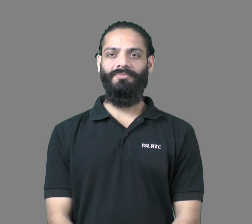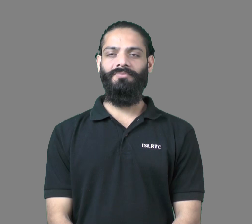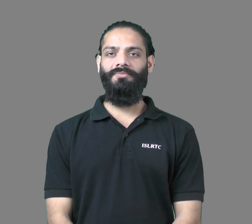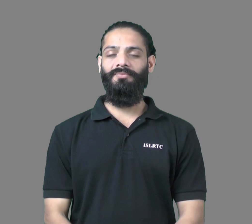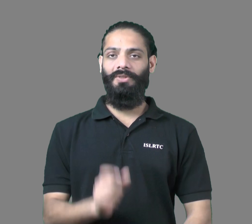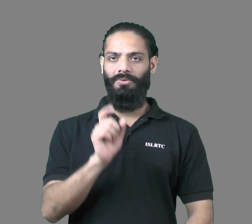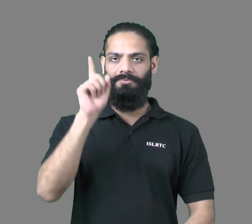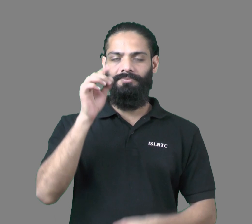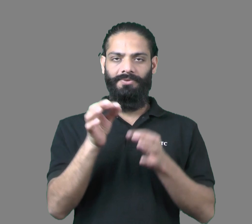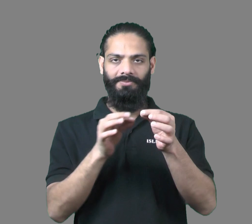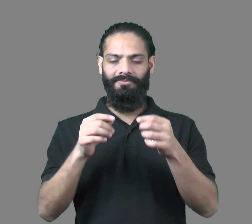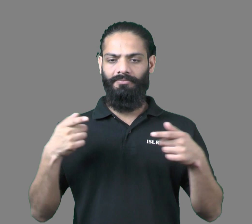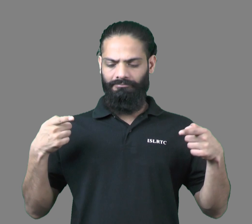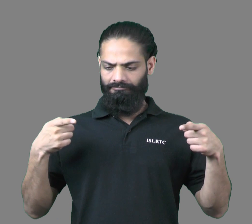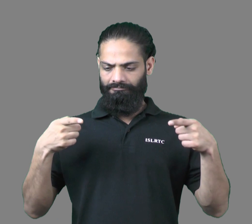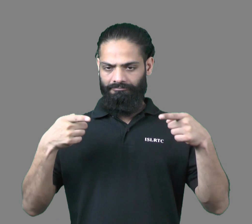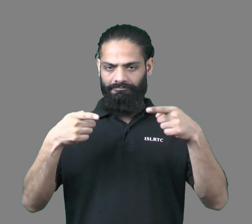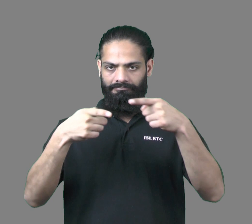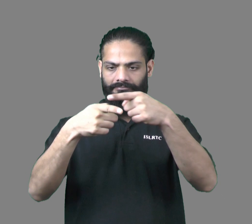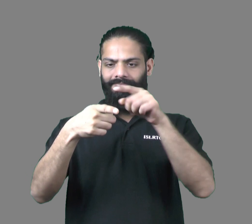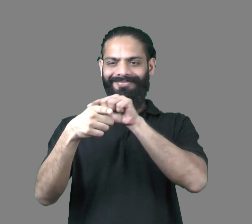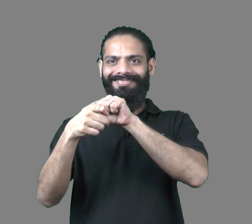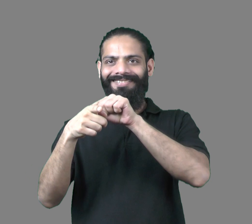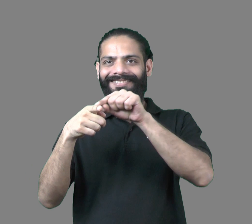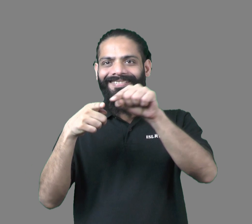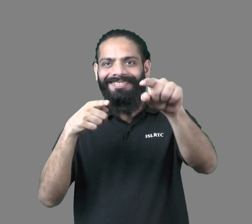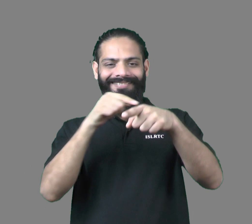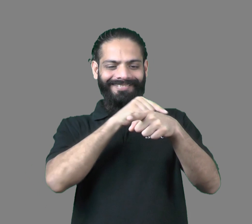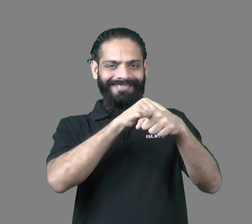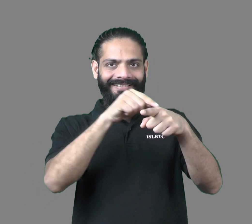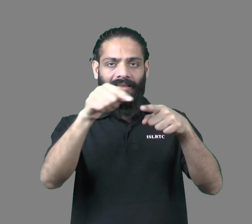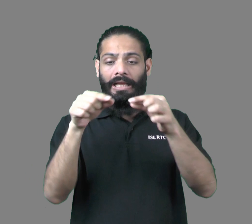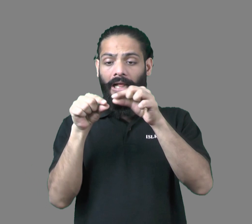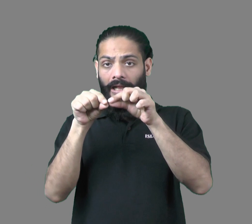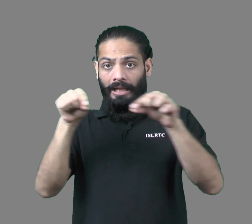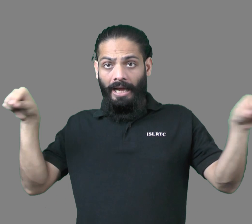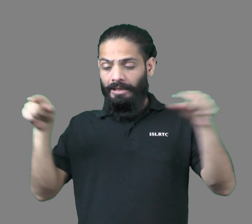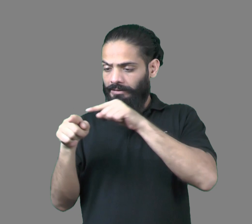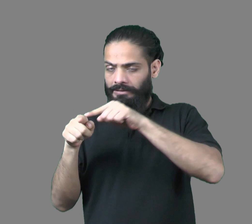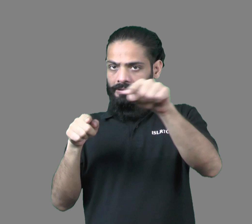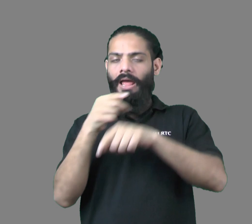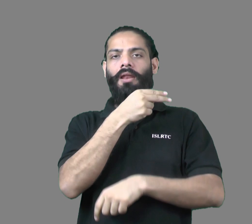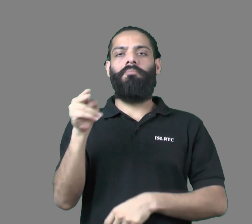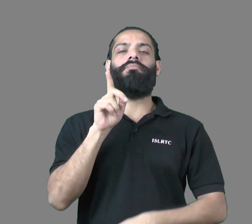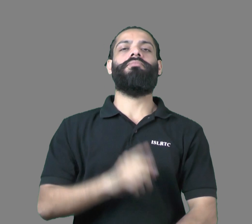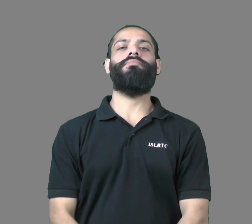Intersecting Lines